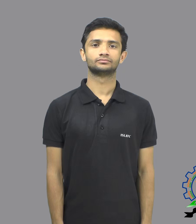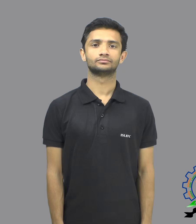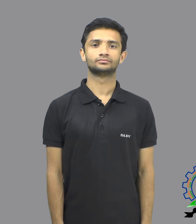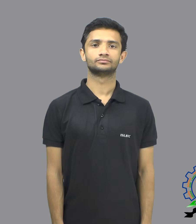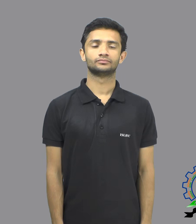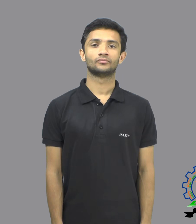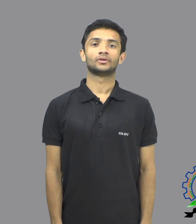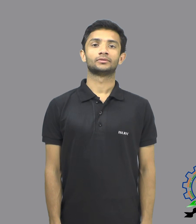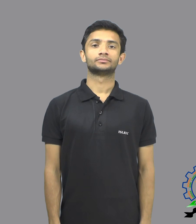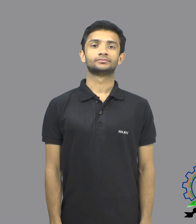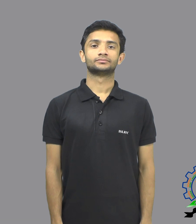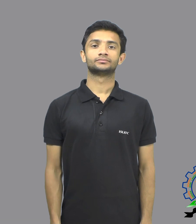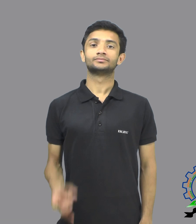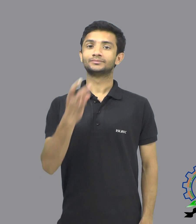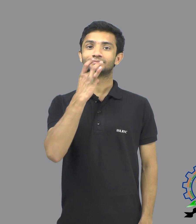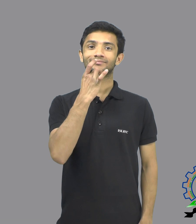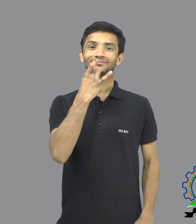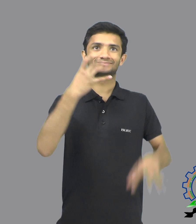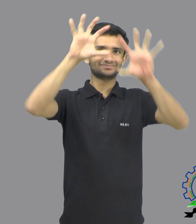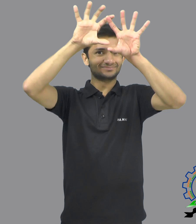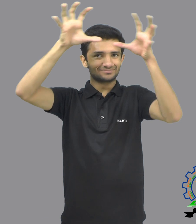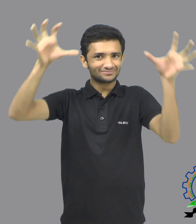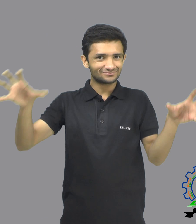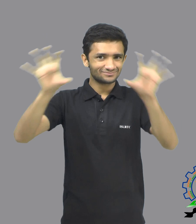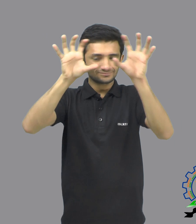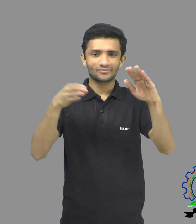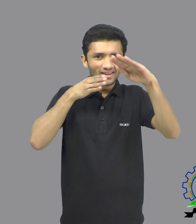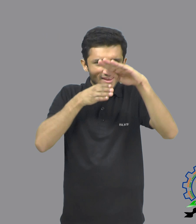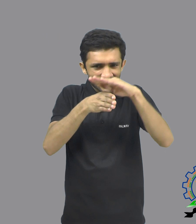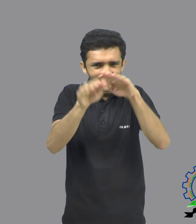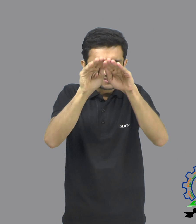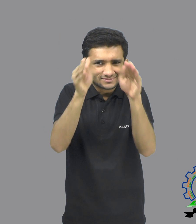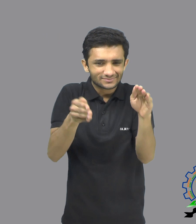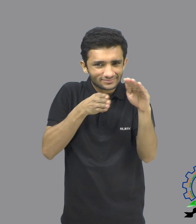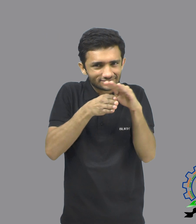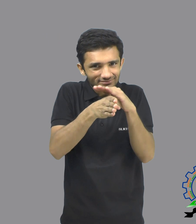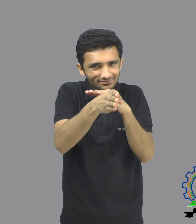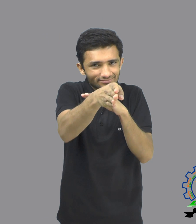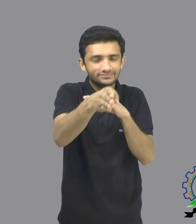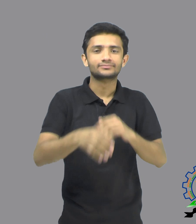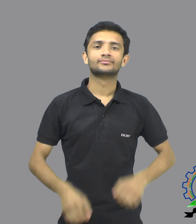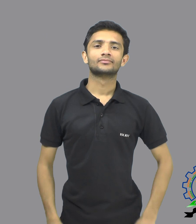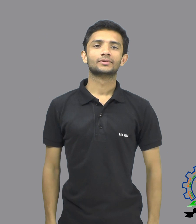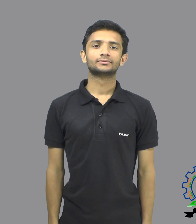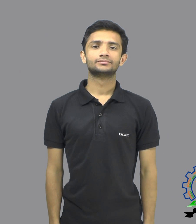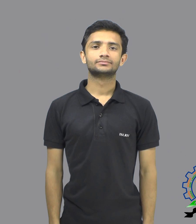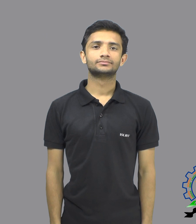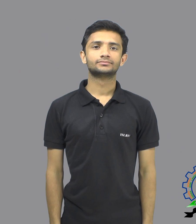Cave